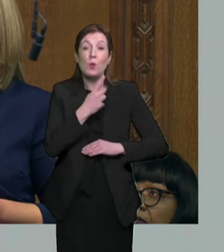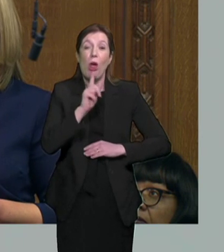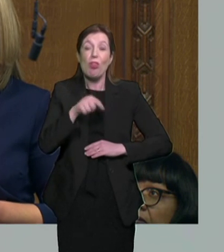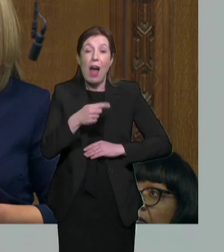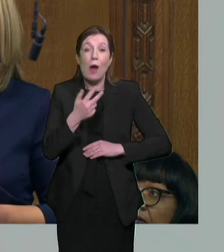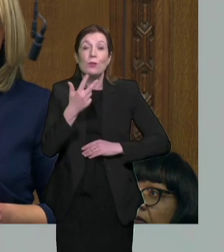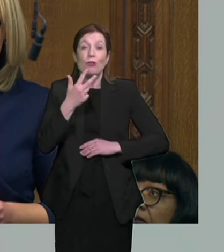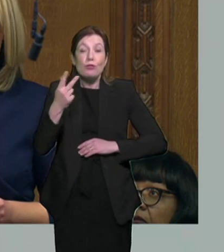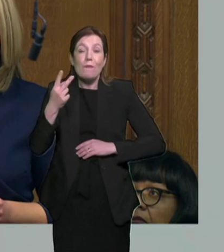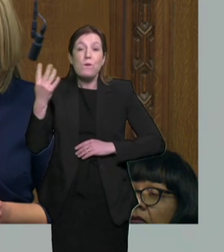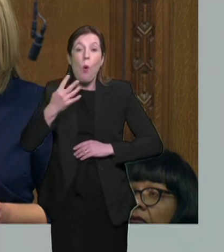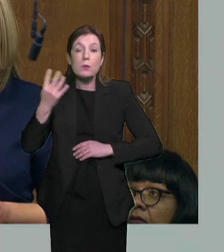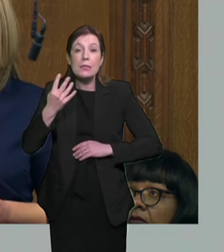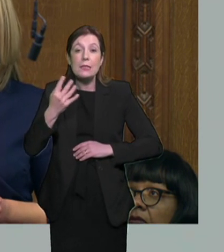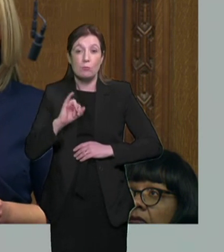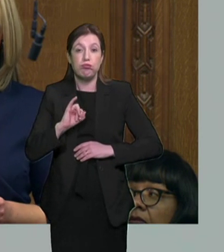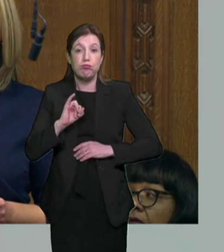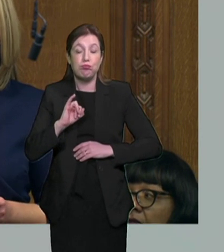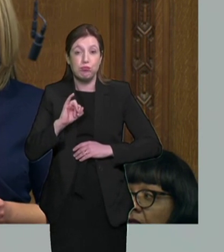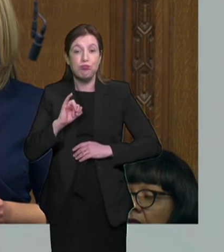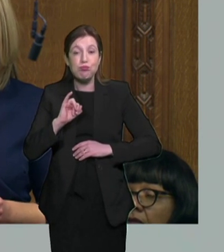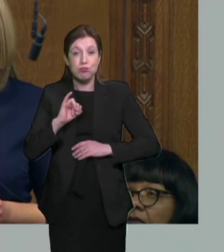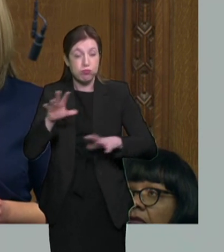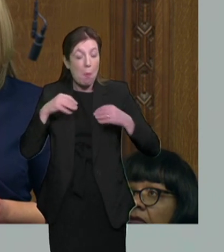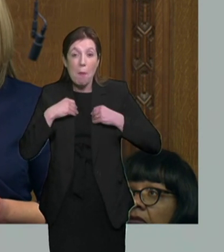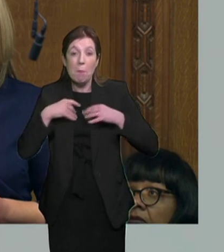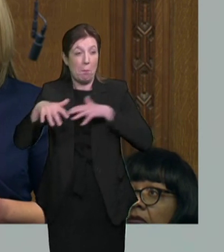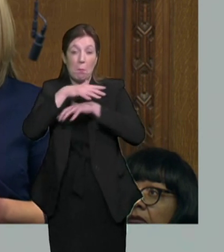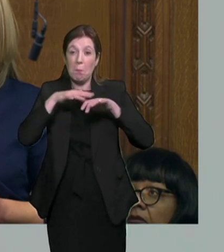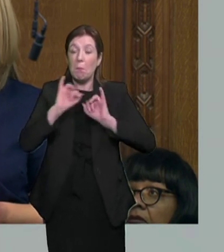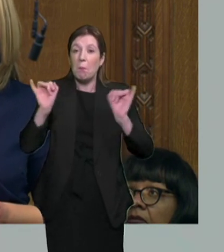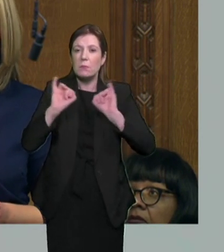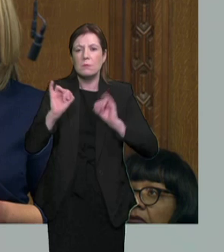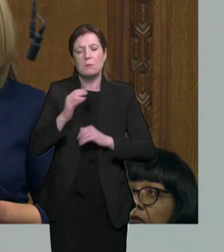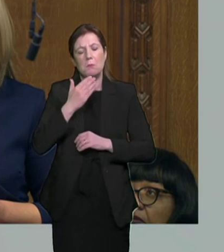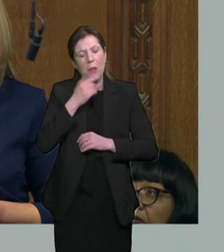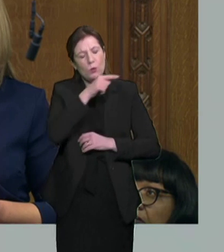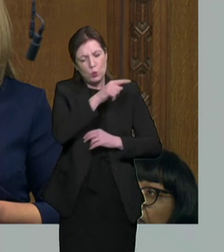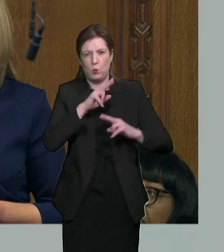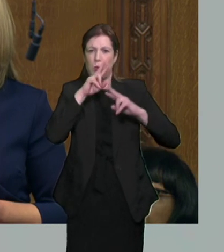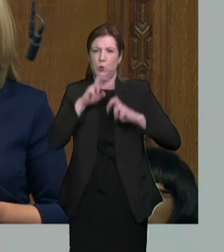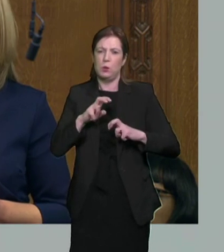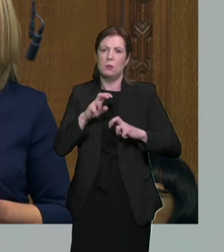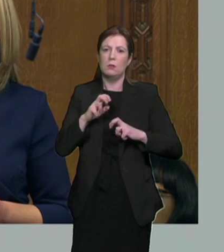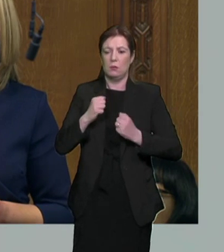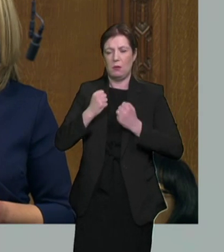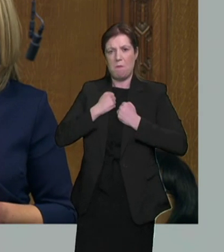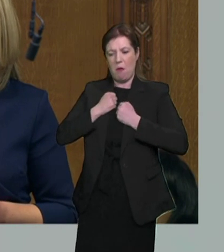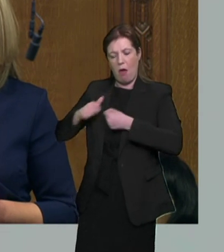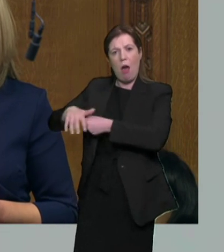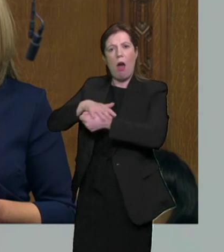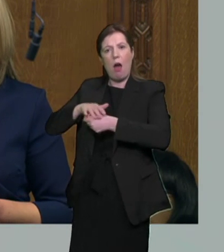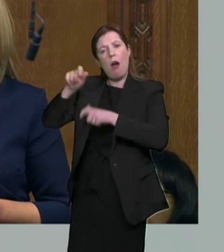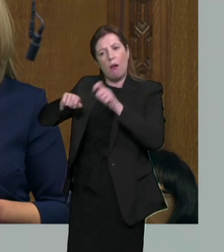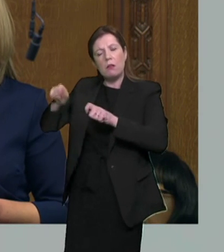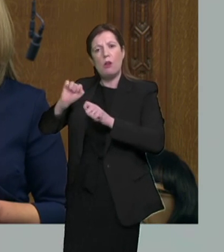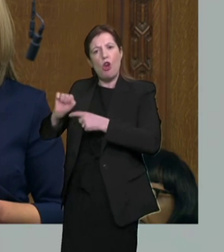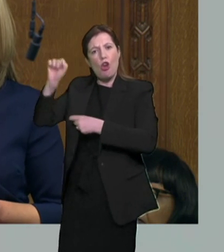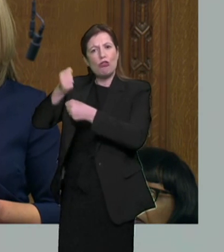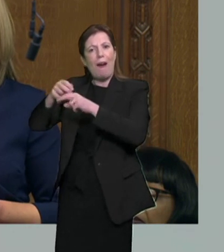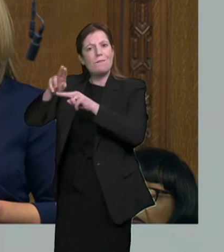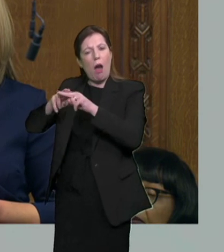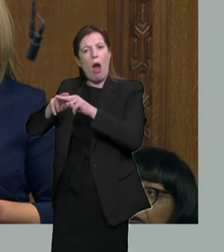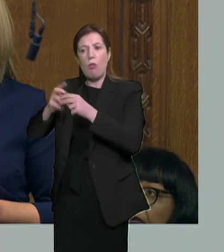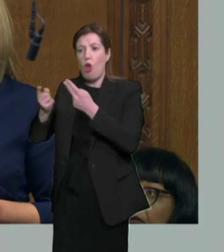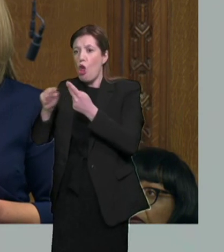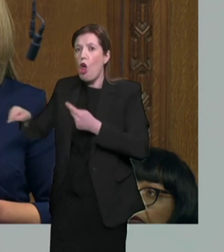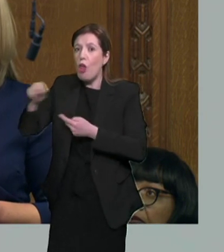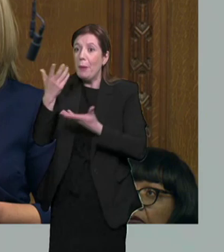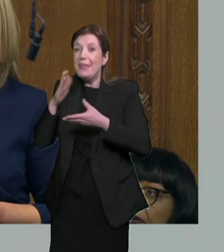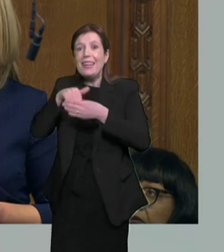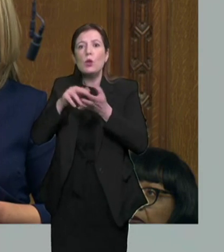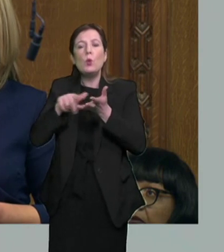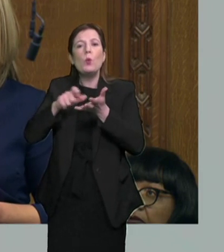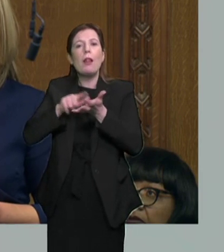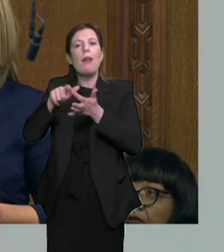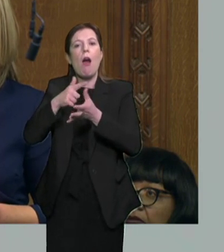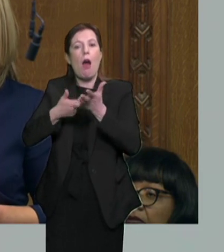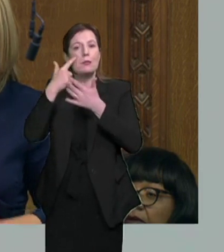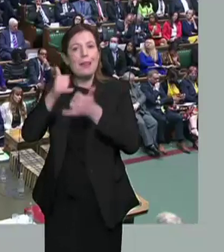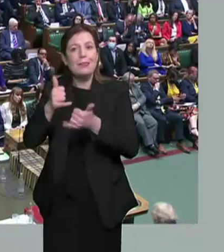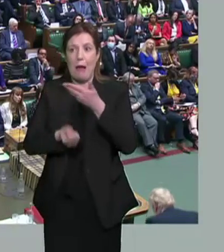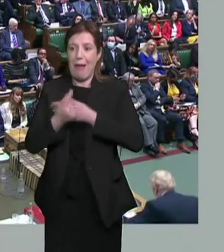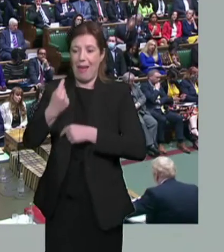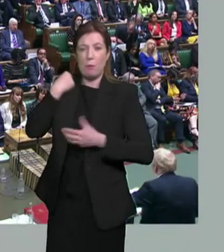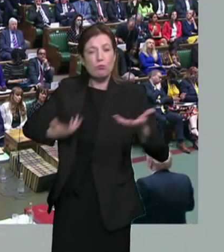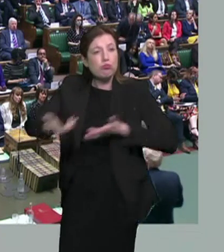Will the Prime Minister urgently investigate this and arrange to meet personally in Downing Street with my constituent, her grandad and other nuclear testing veterans to bring an end to this national scandal?